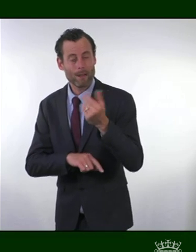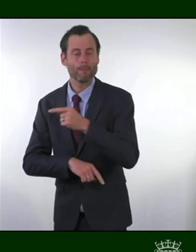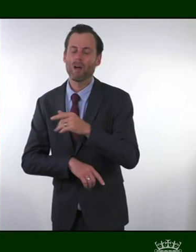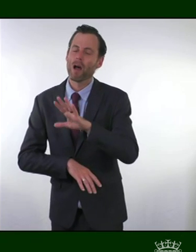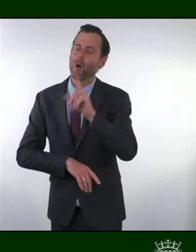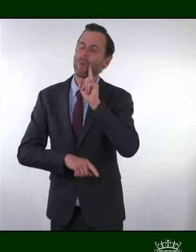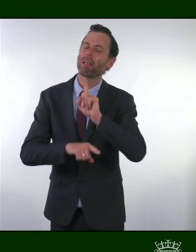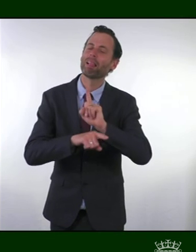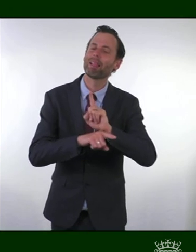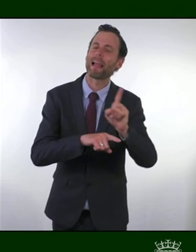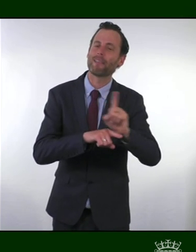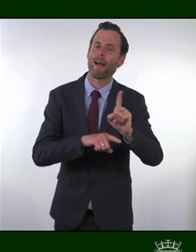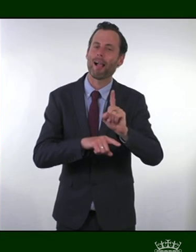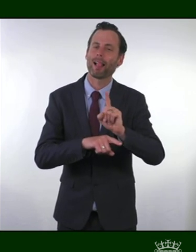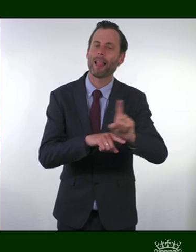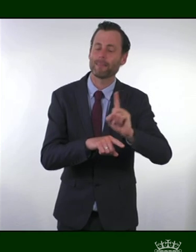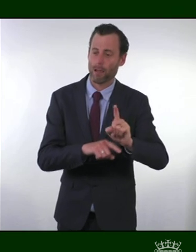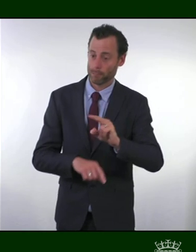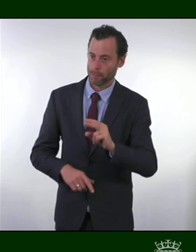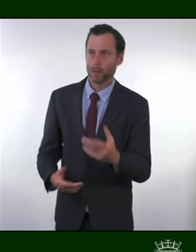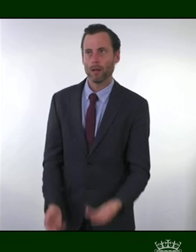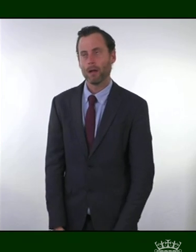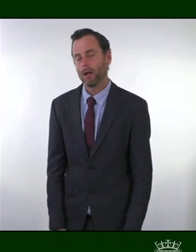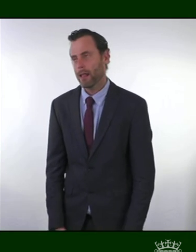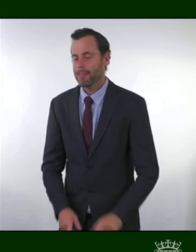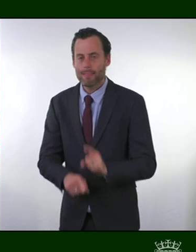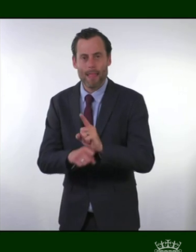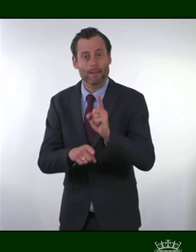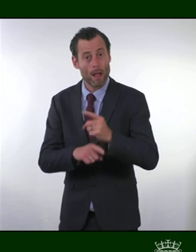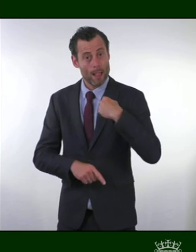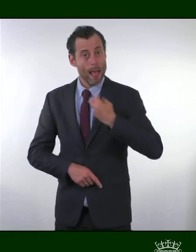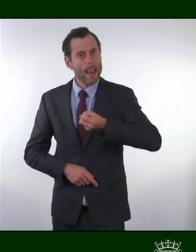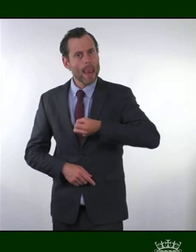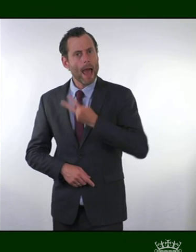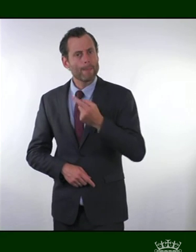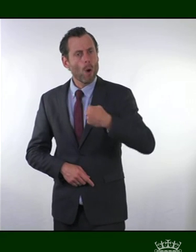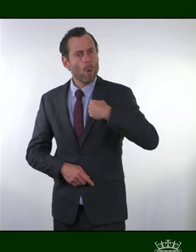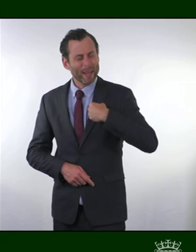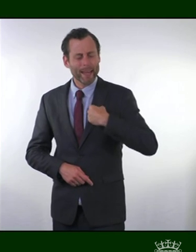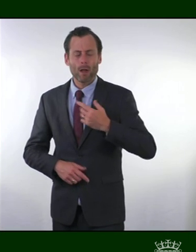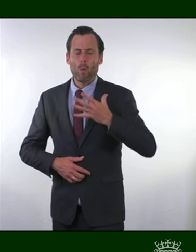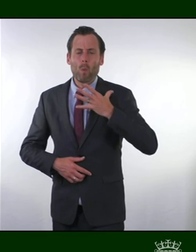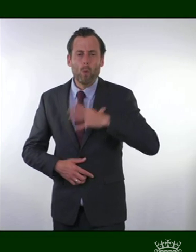Labour is a constructive Opposition during this time of crisis.